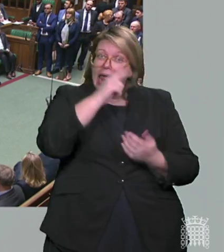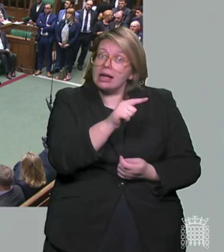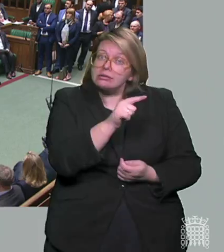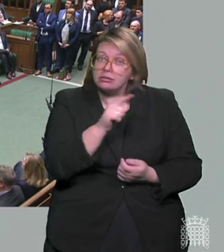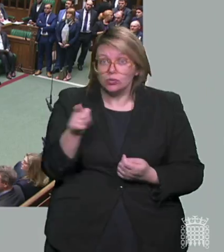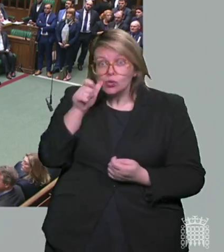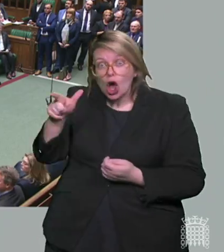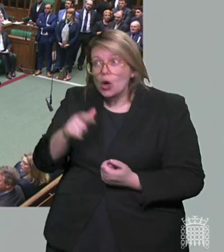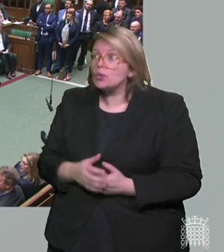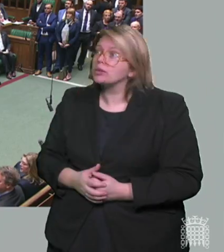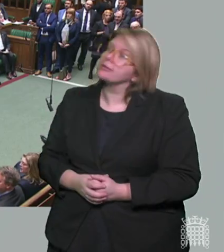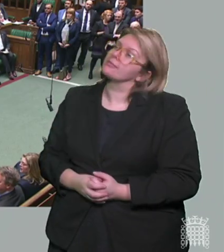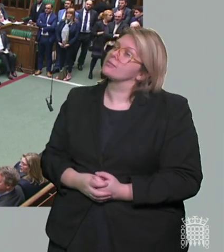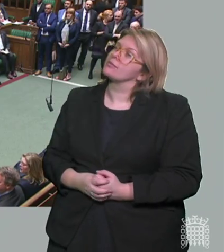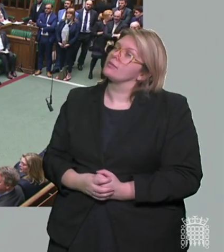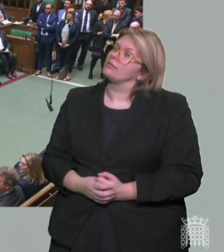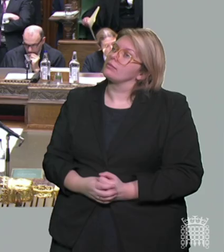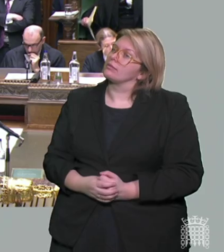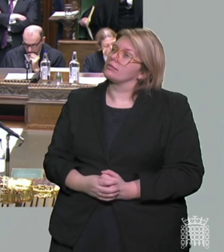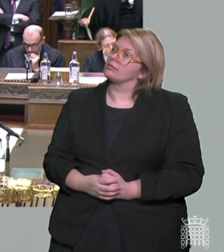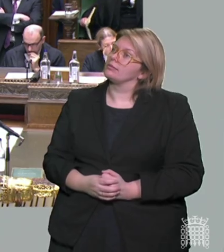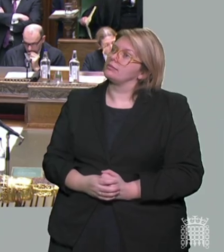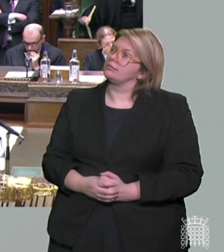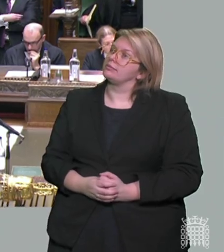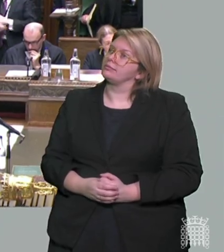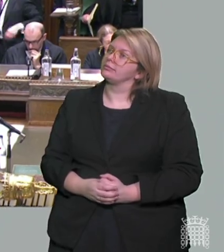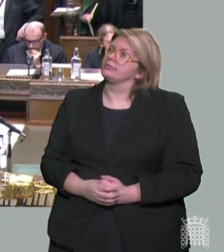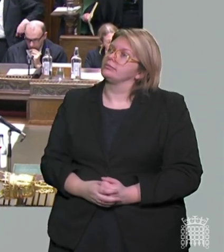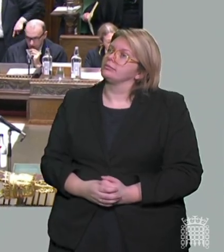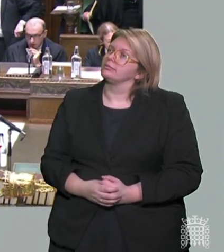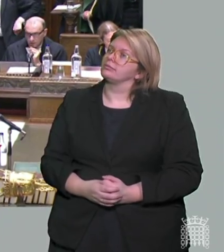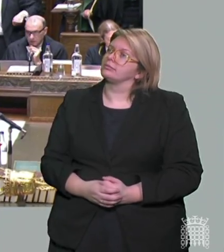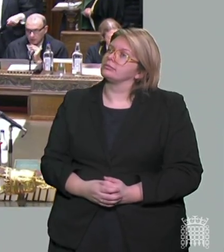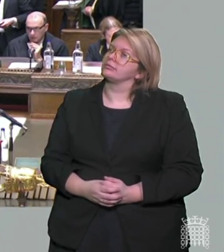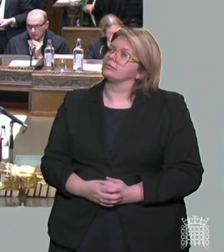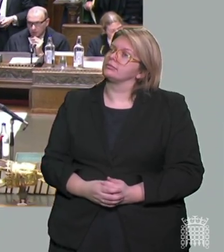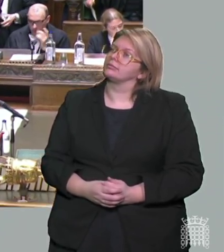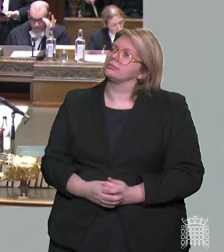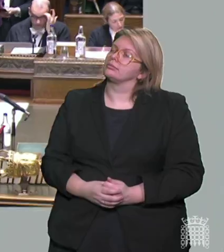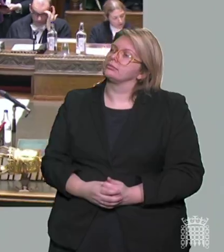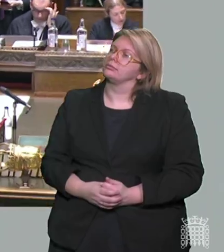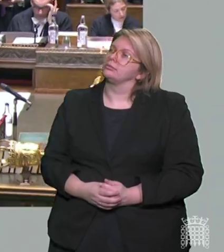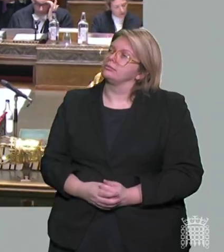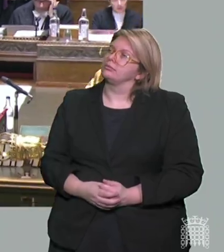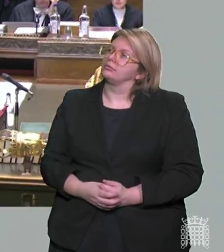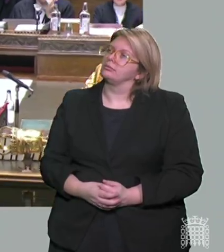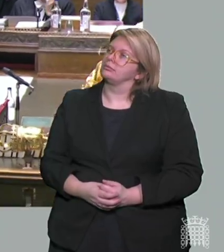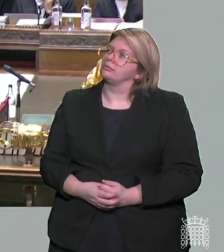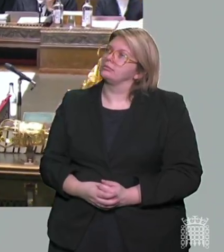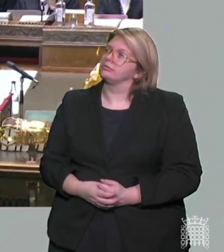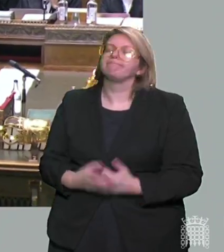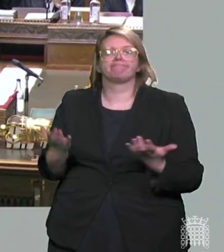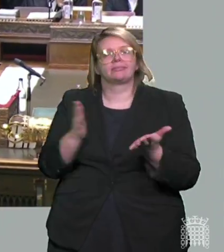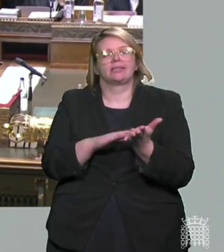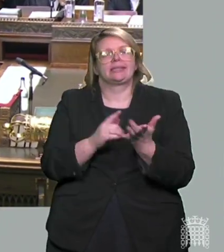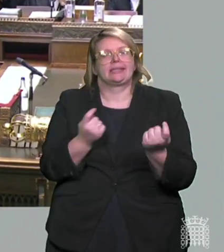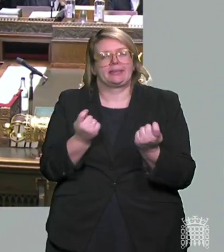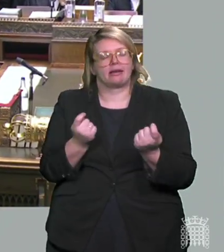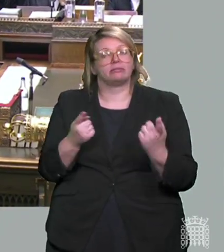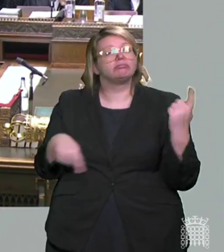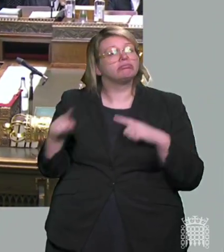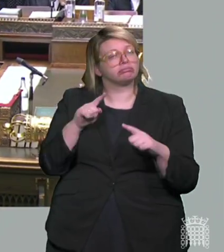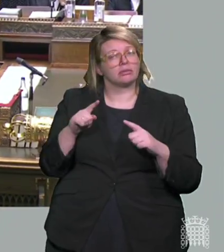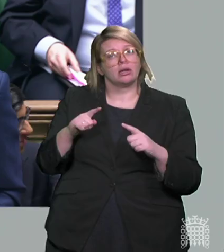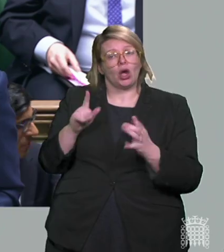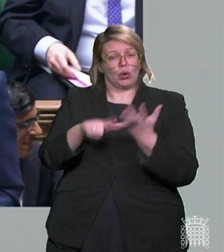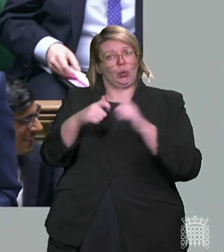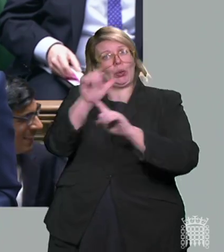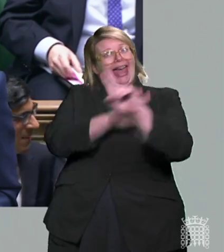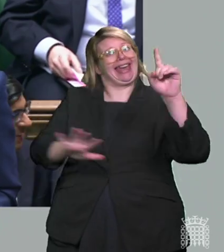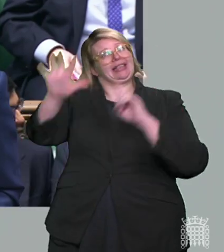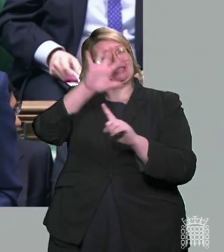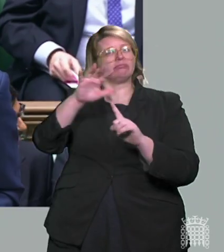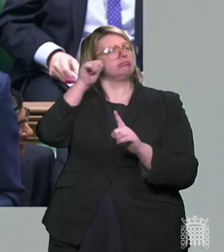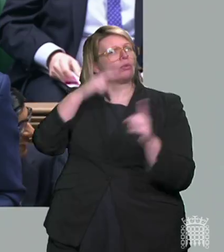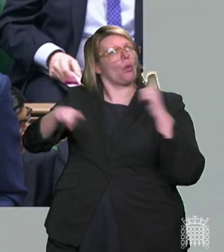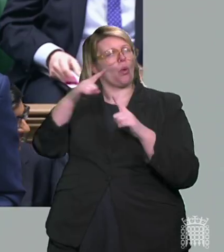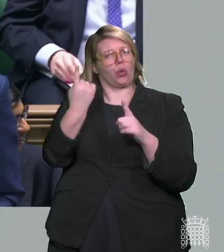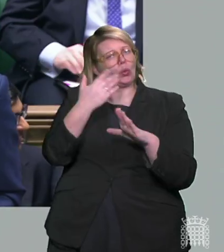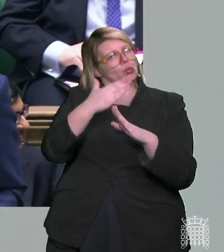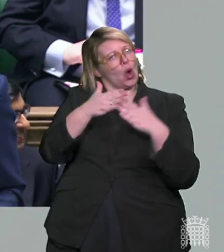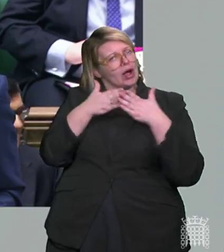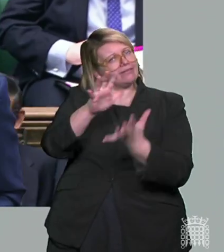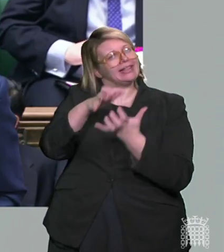I am very confident that for all fishing communities across the United Kingdom it is this Government who are delivering best.